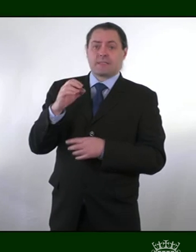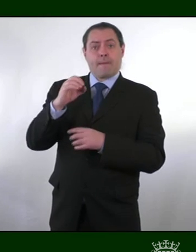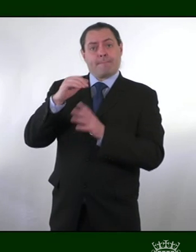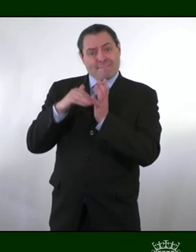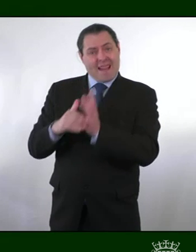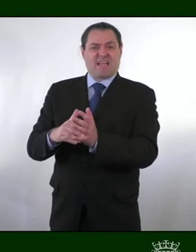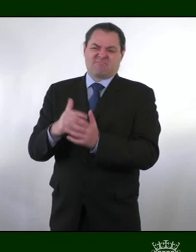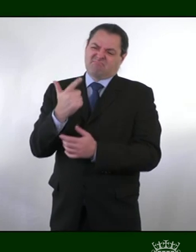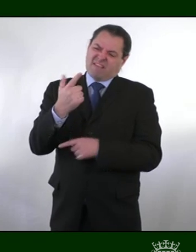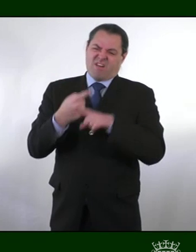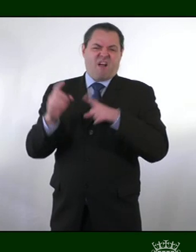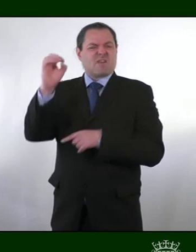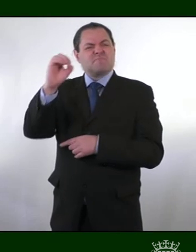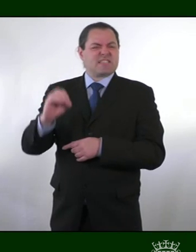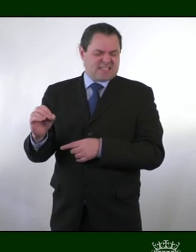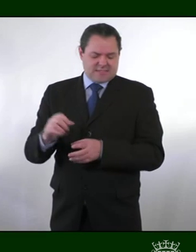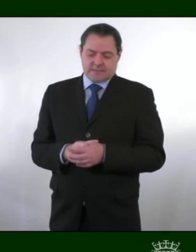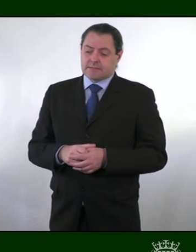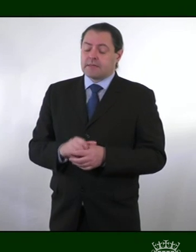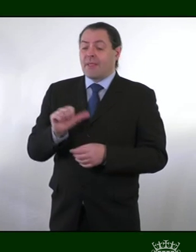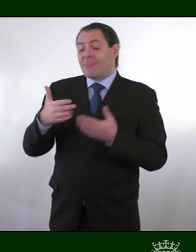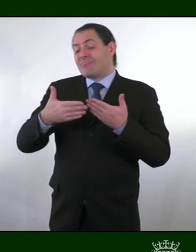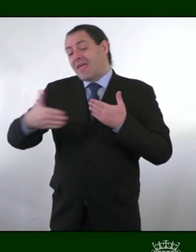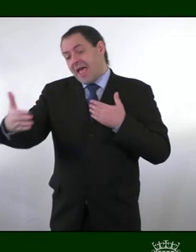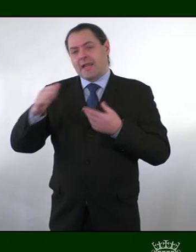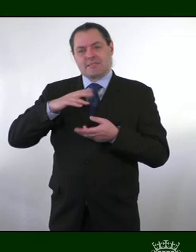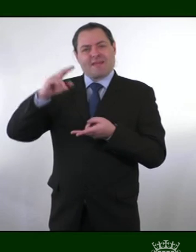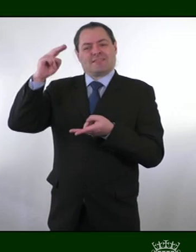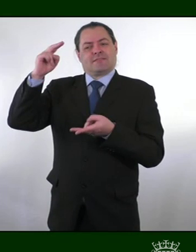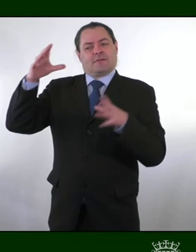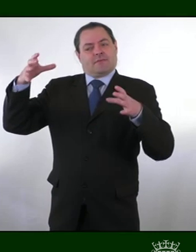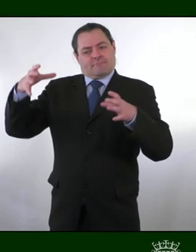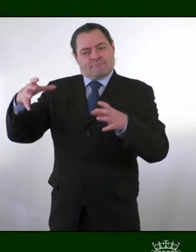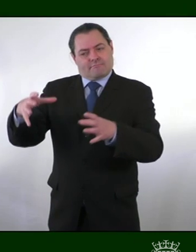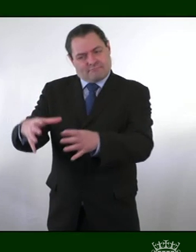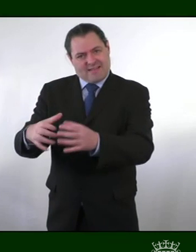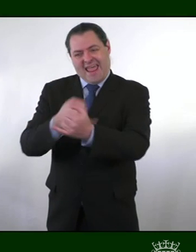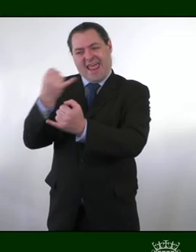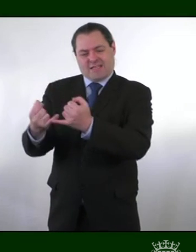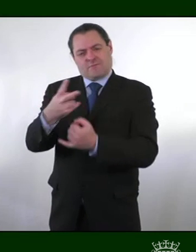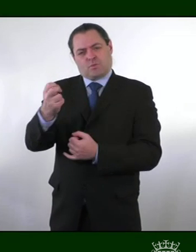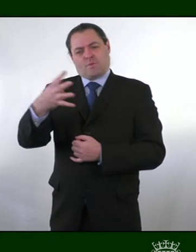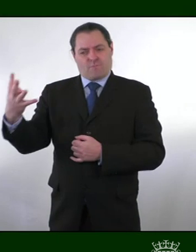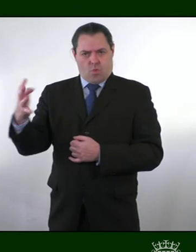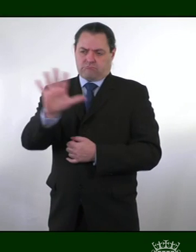Unemployment is then forecast to fall in every year, reaching 4.4% by the end of 2024.